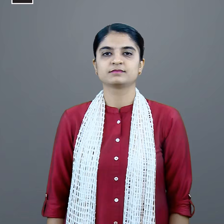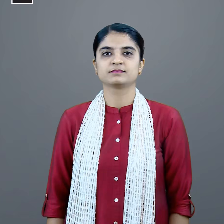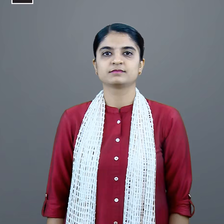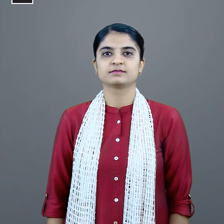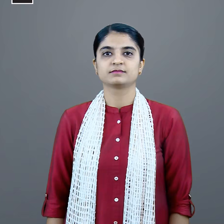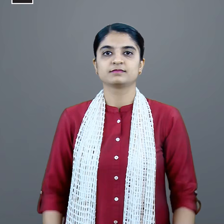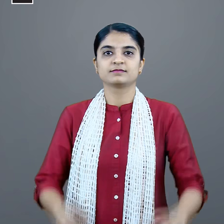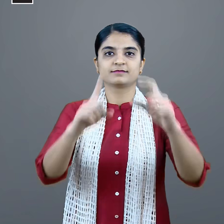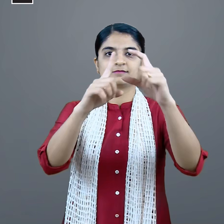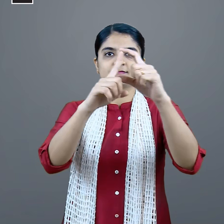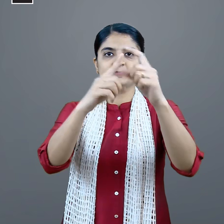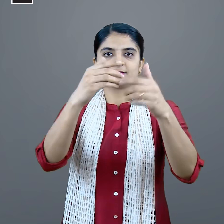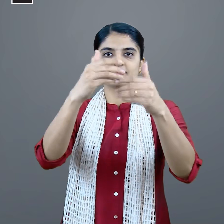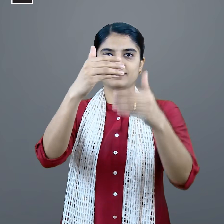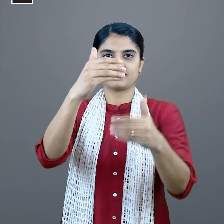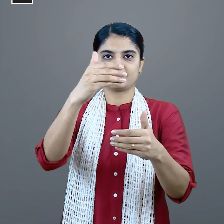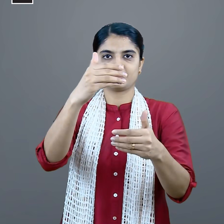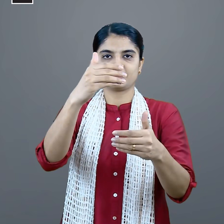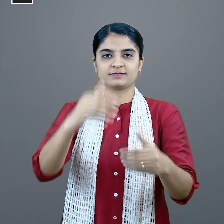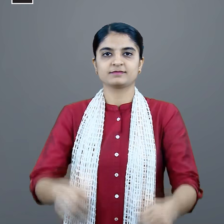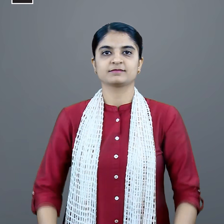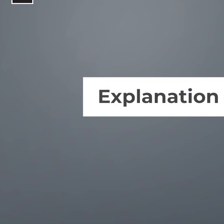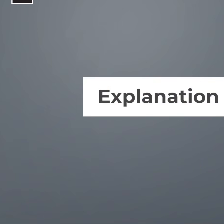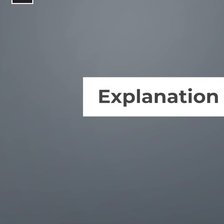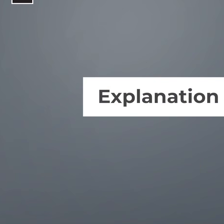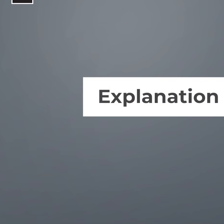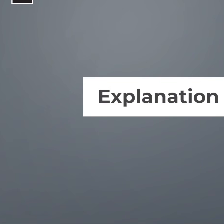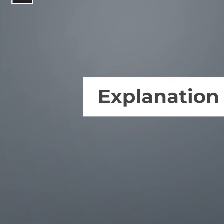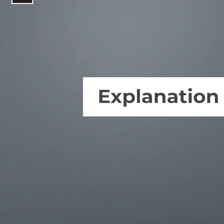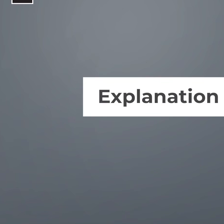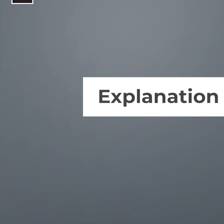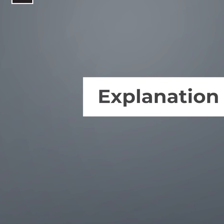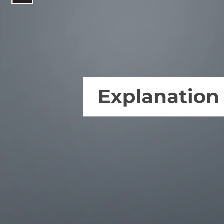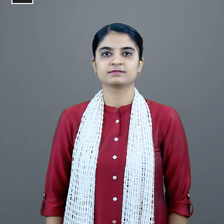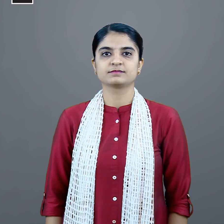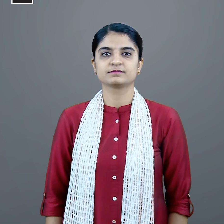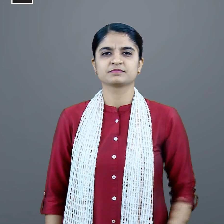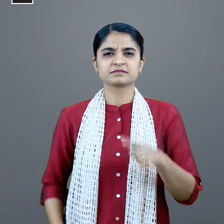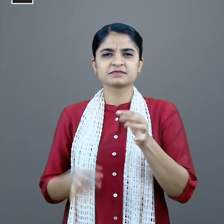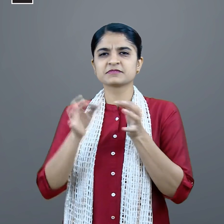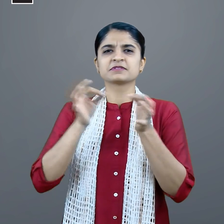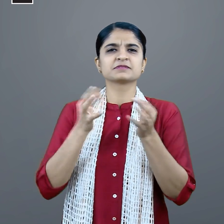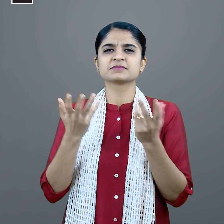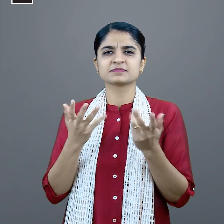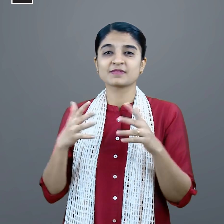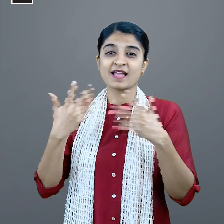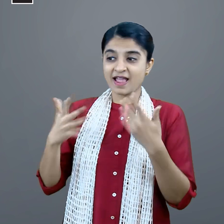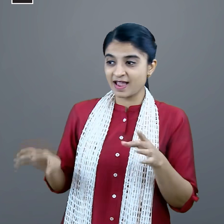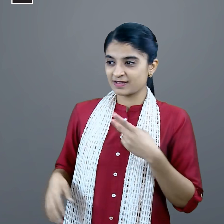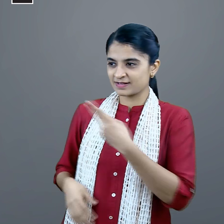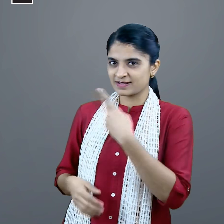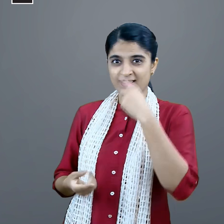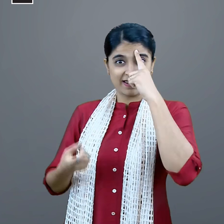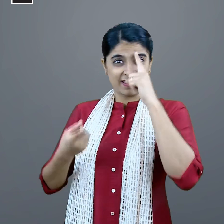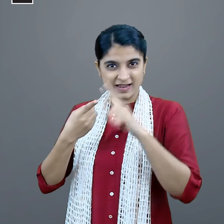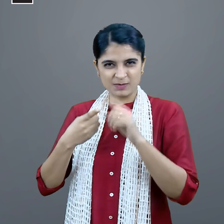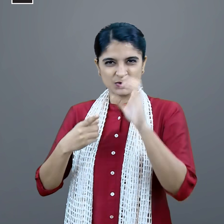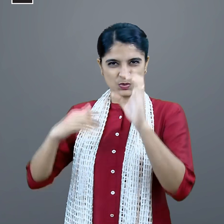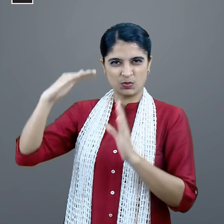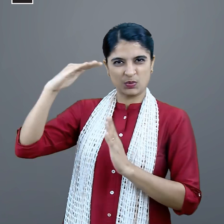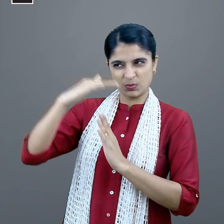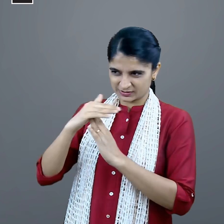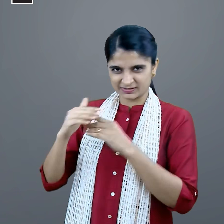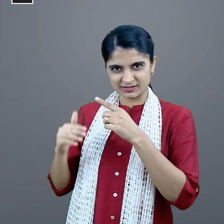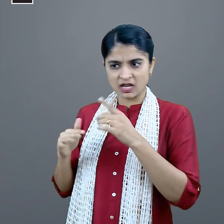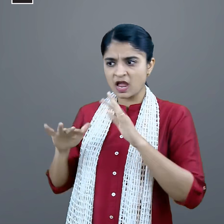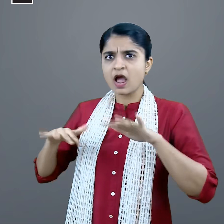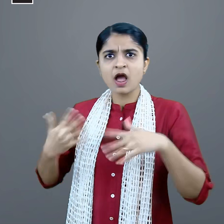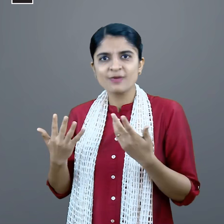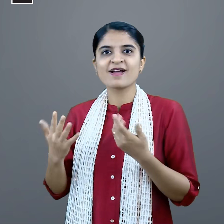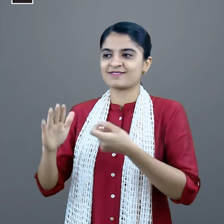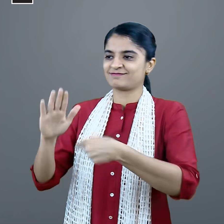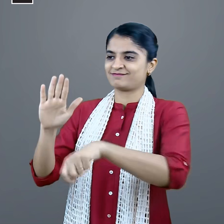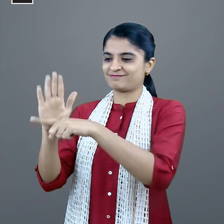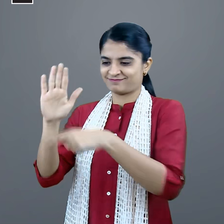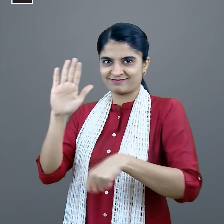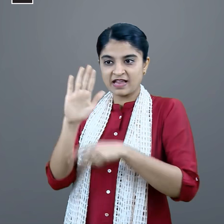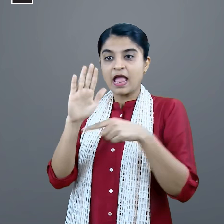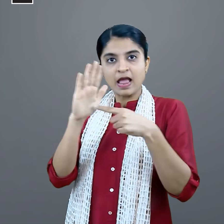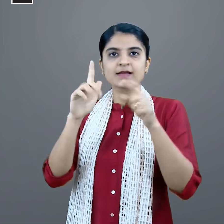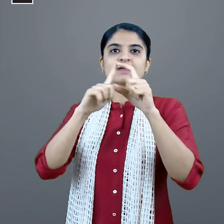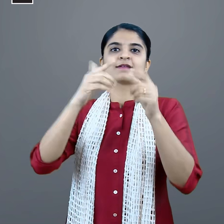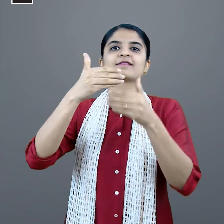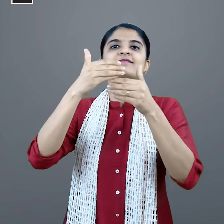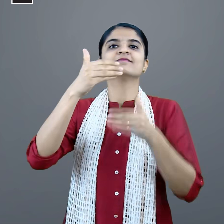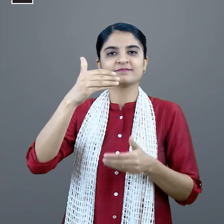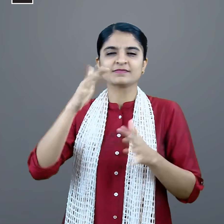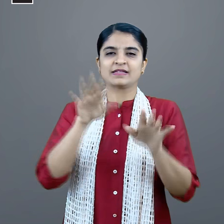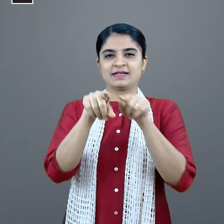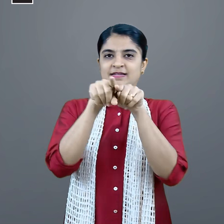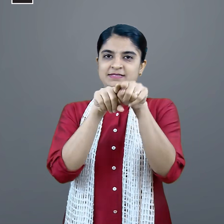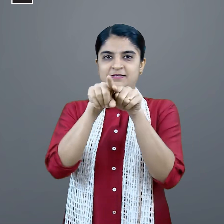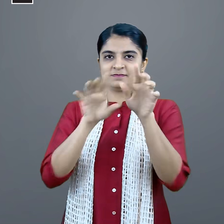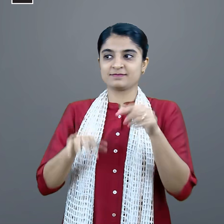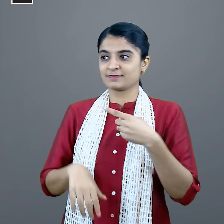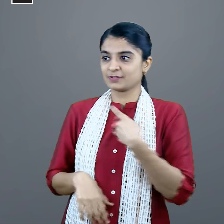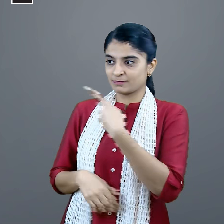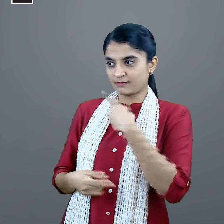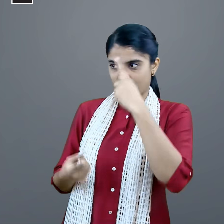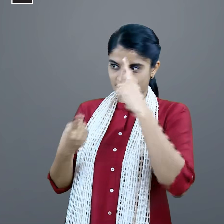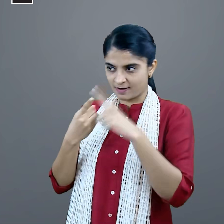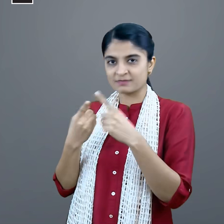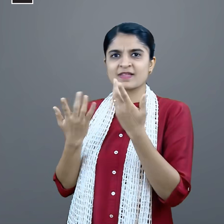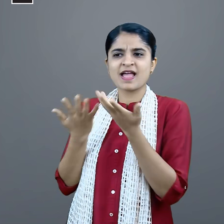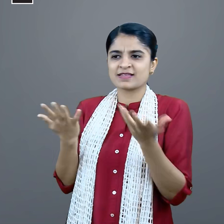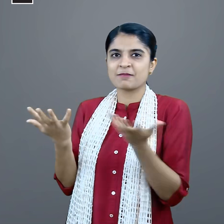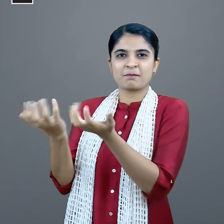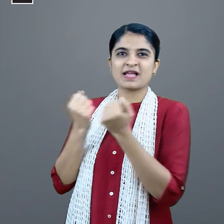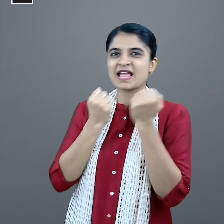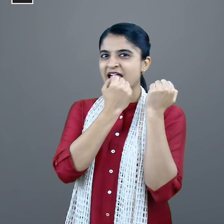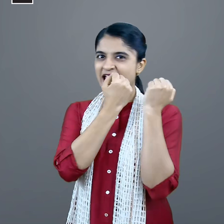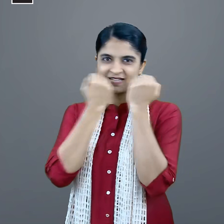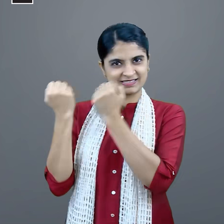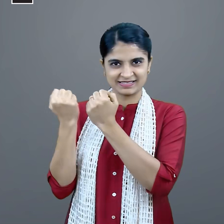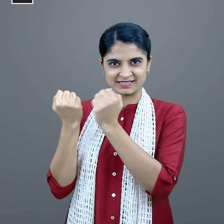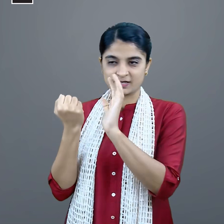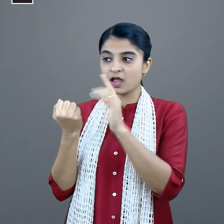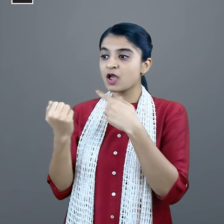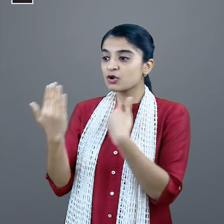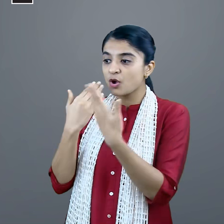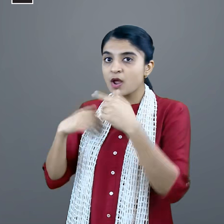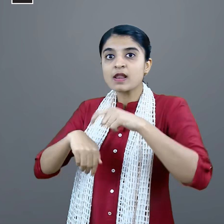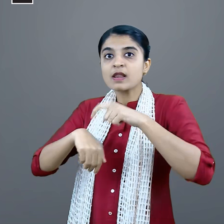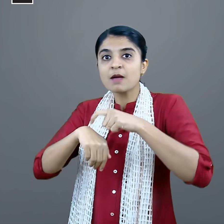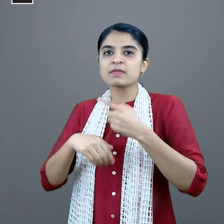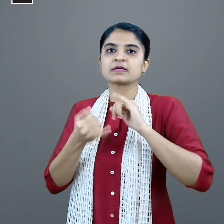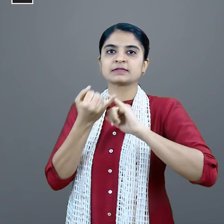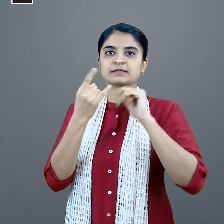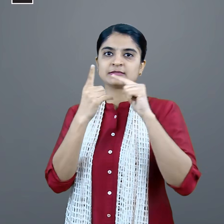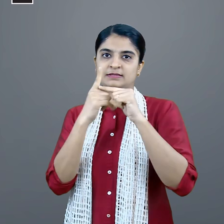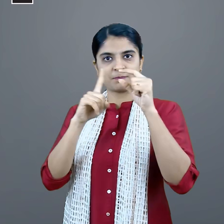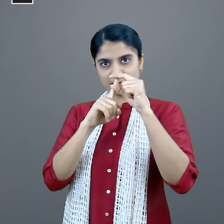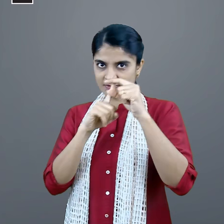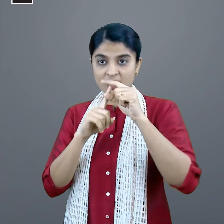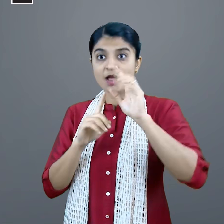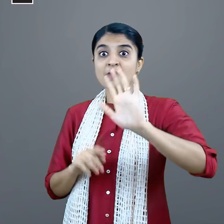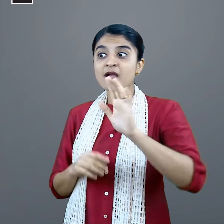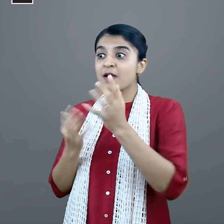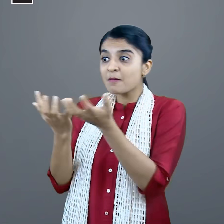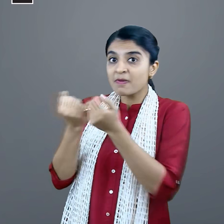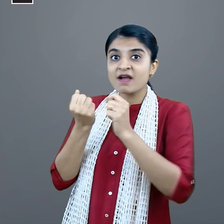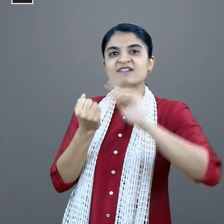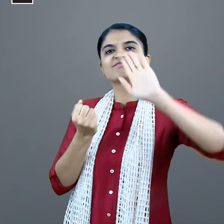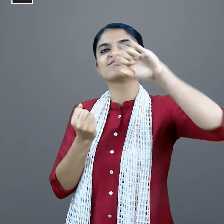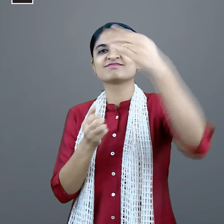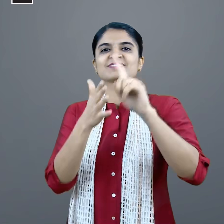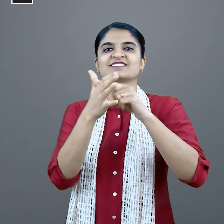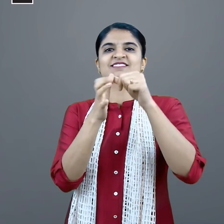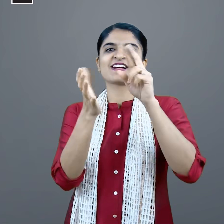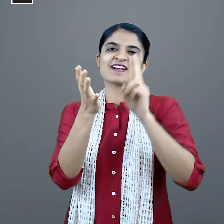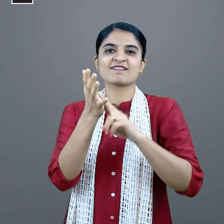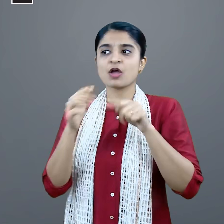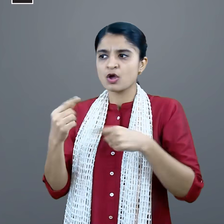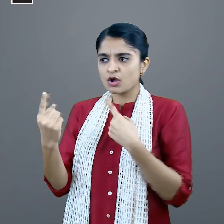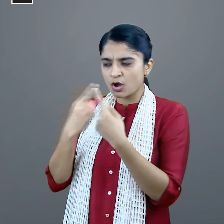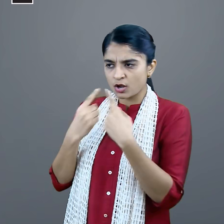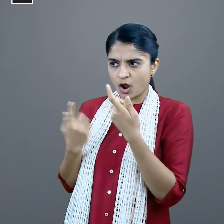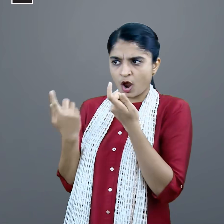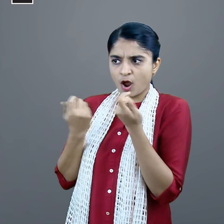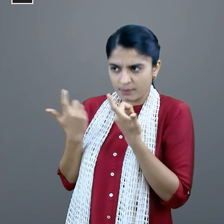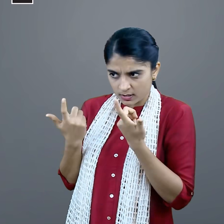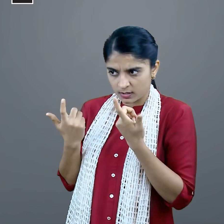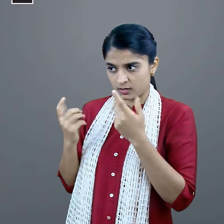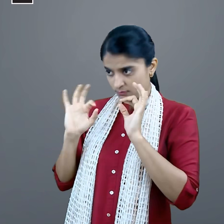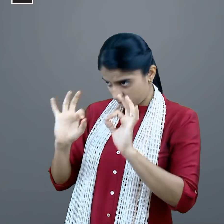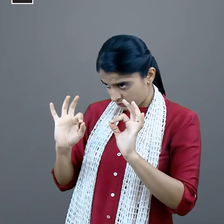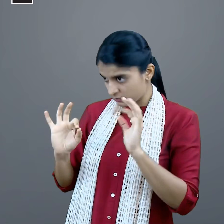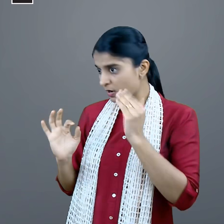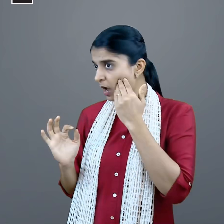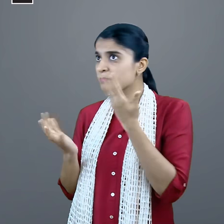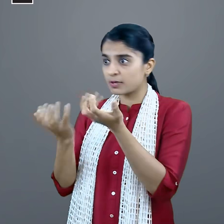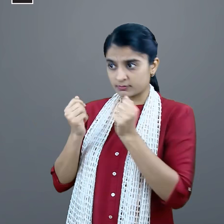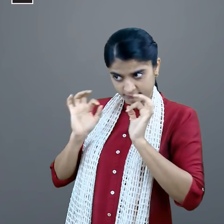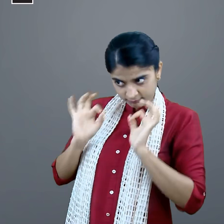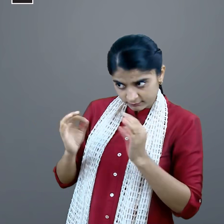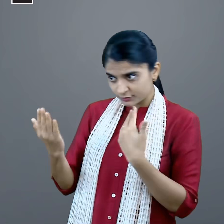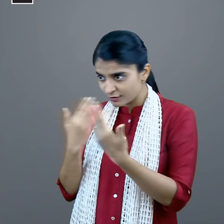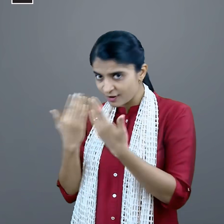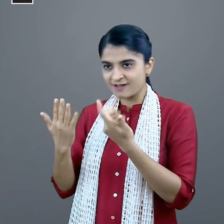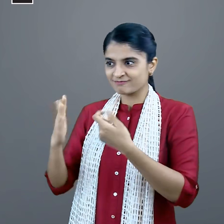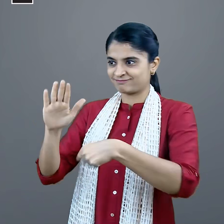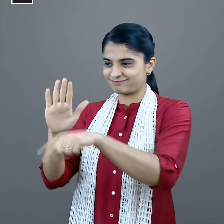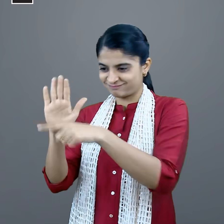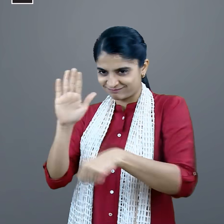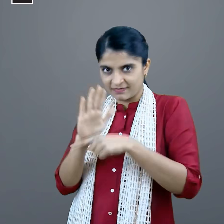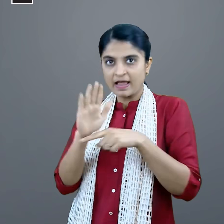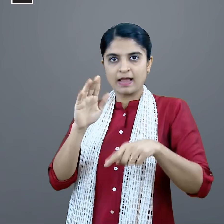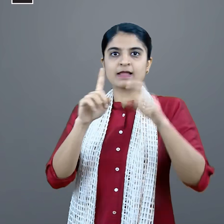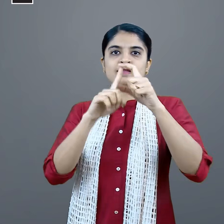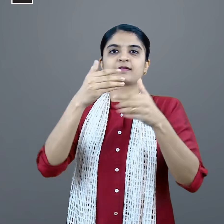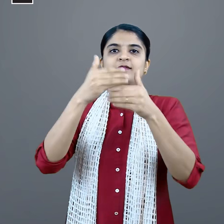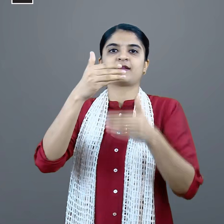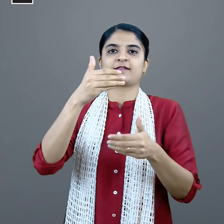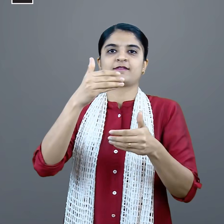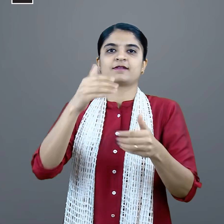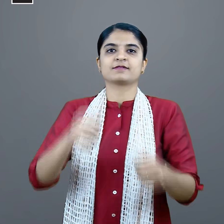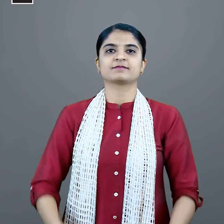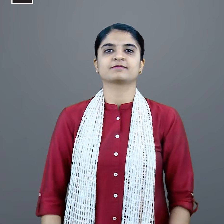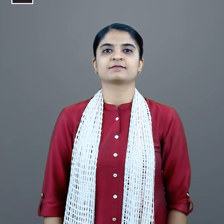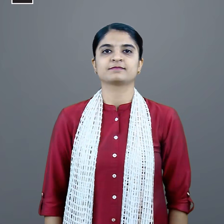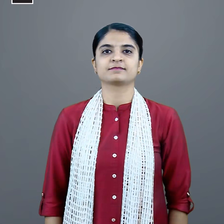Derivatives